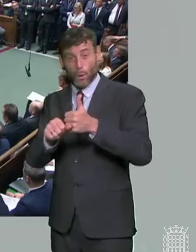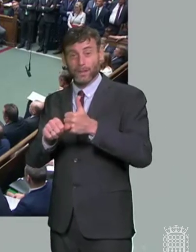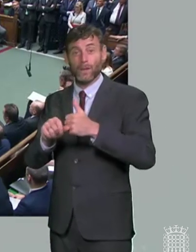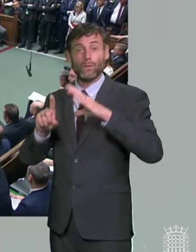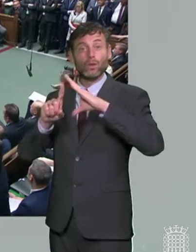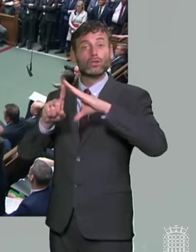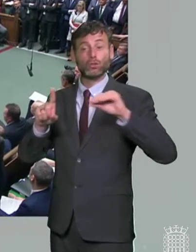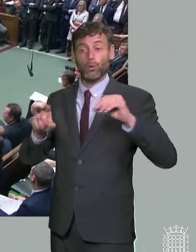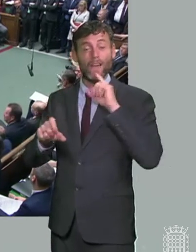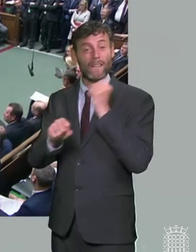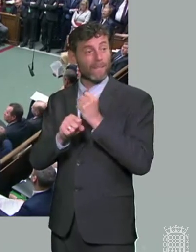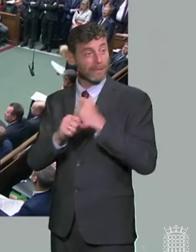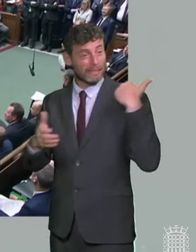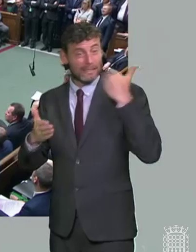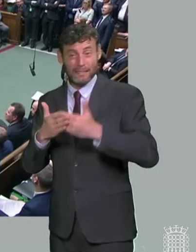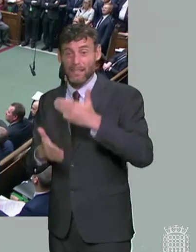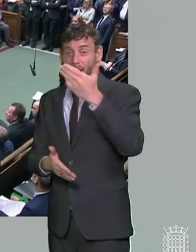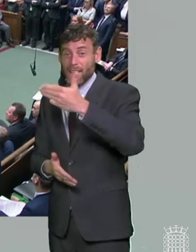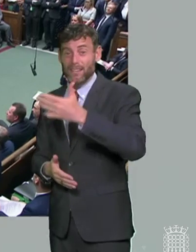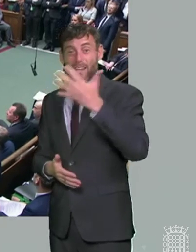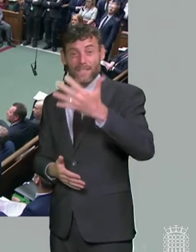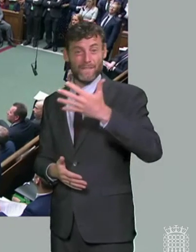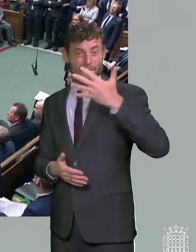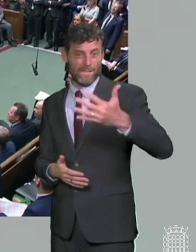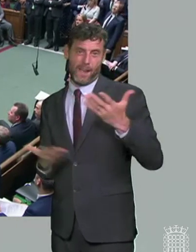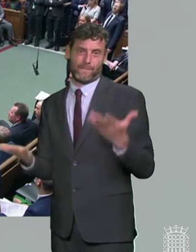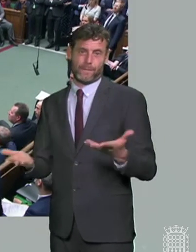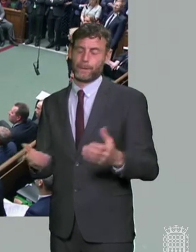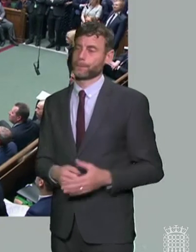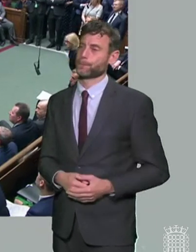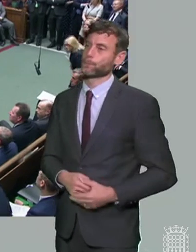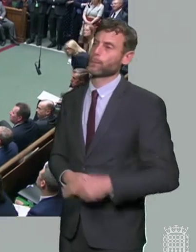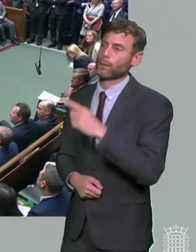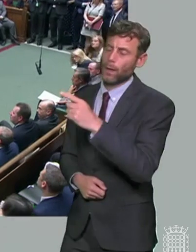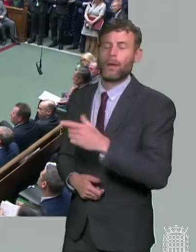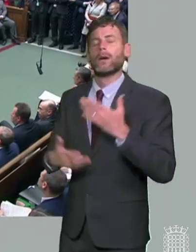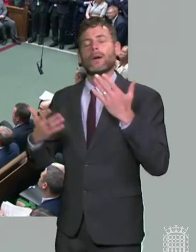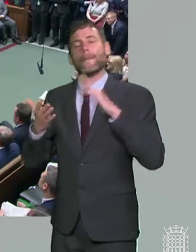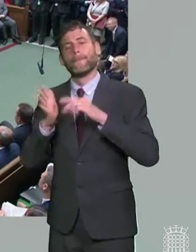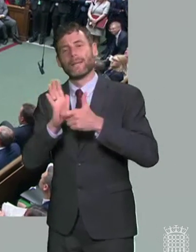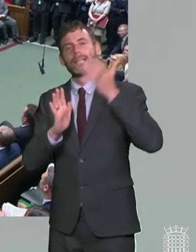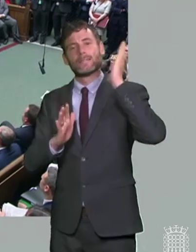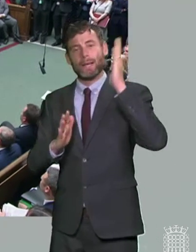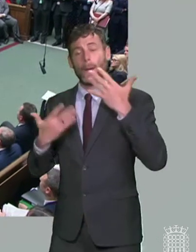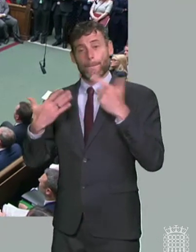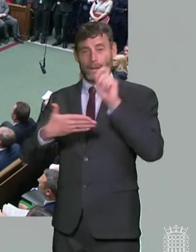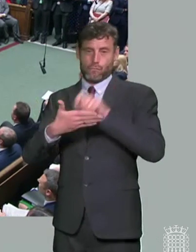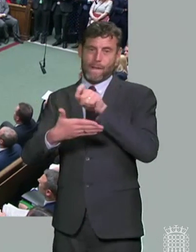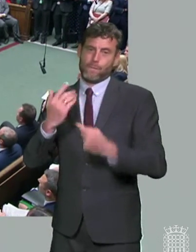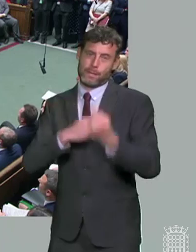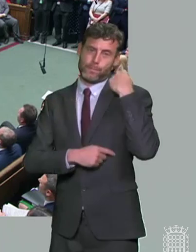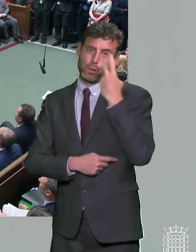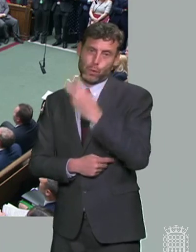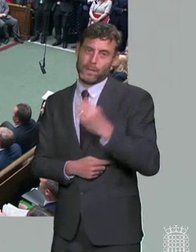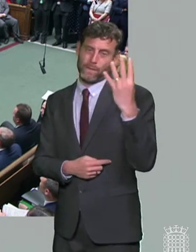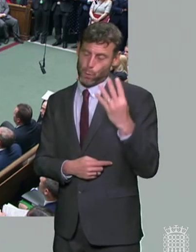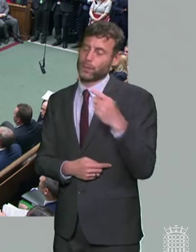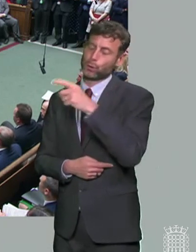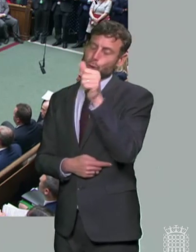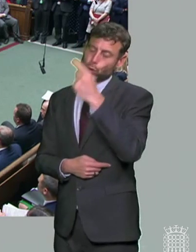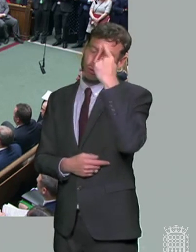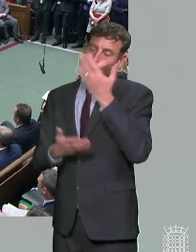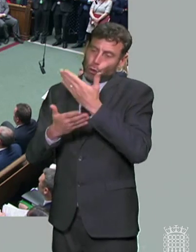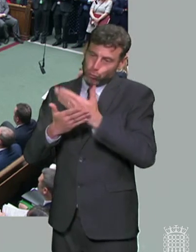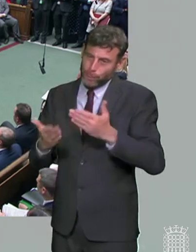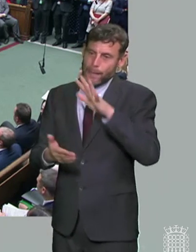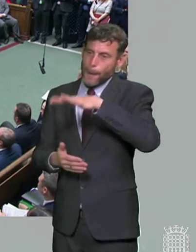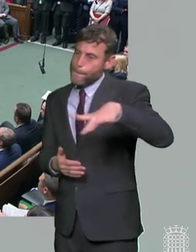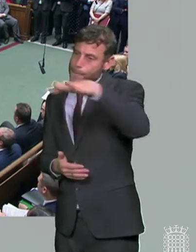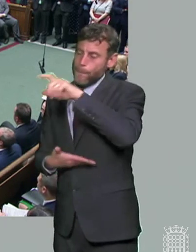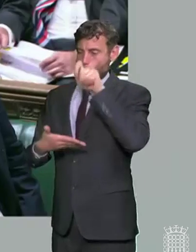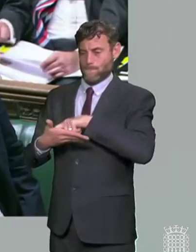We had a referendum, as I have told the House before, in 2014, and I think that the right honourable Gentleman should respect the mandate of the people.